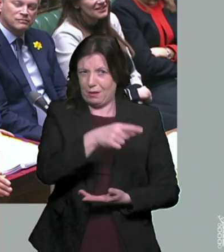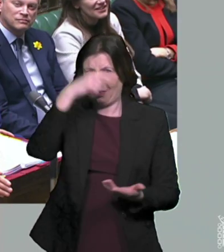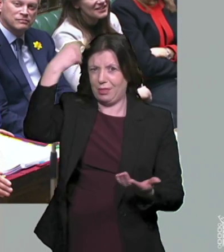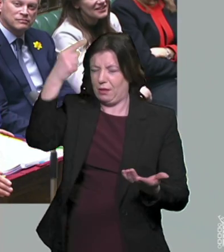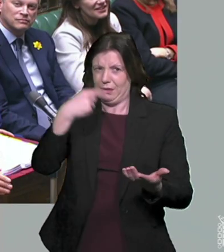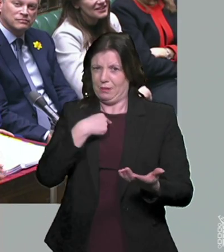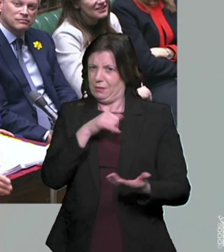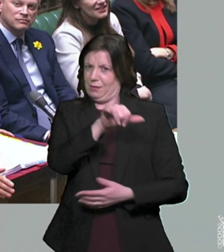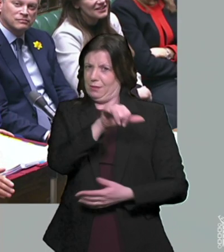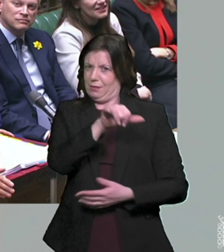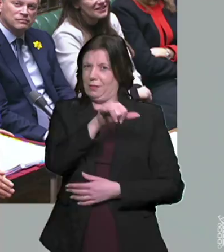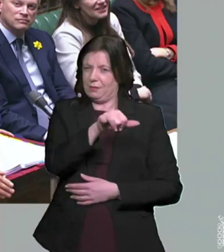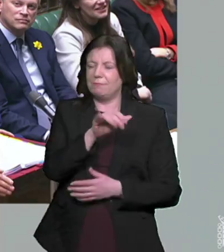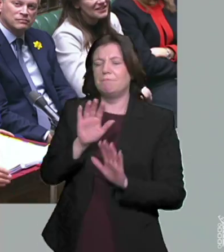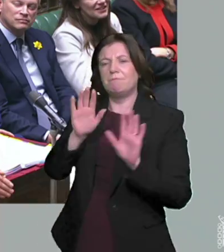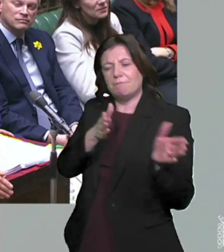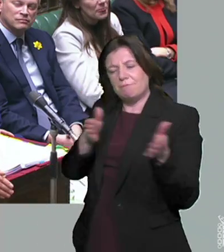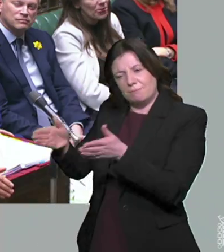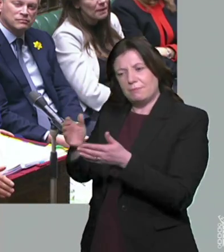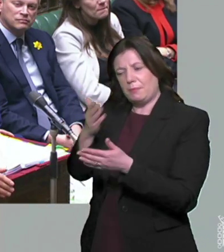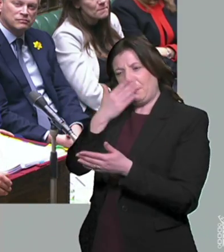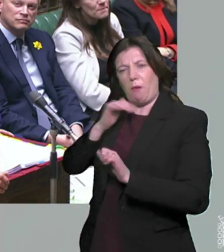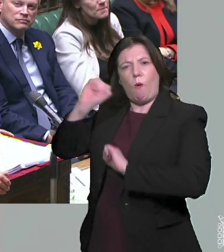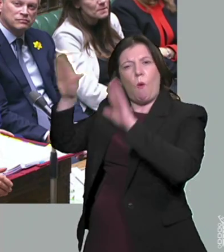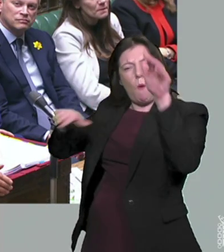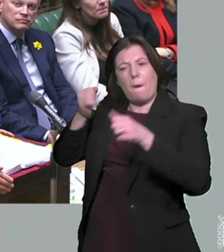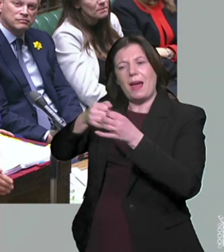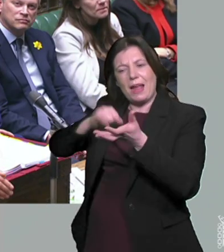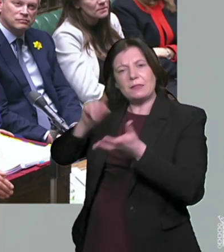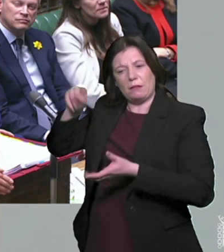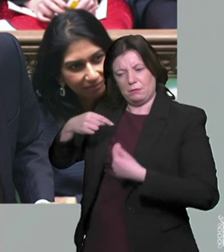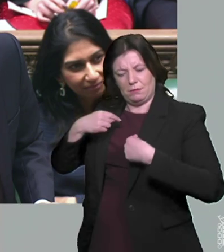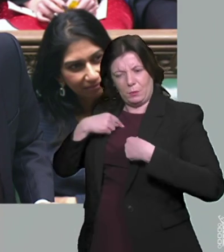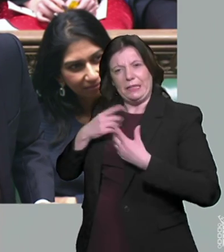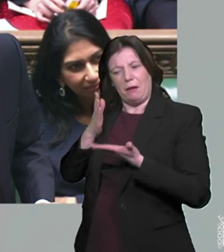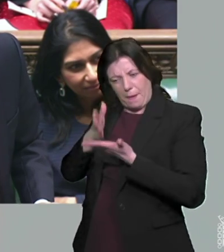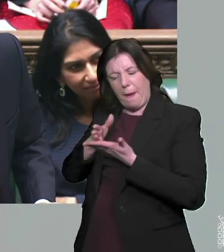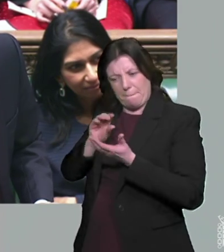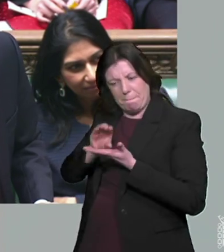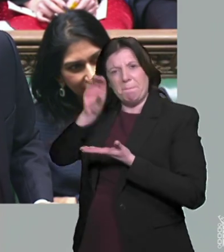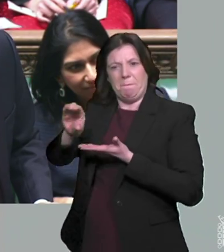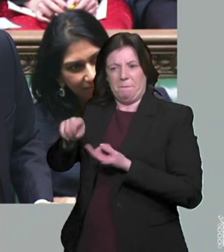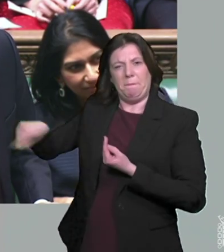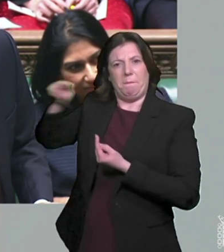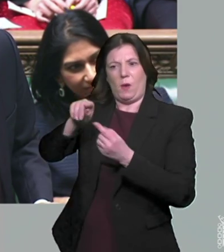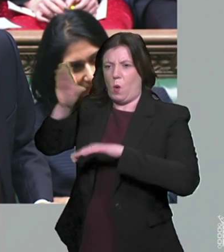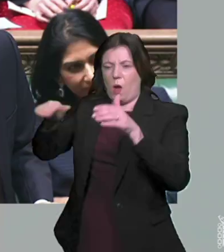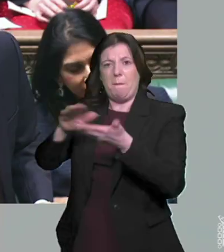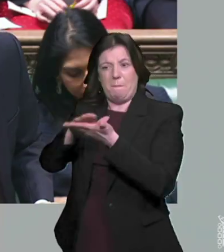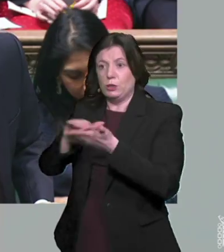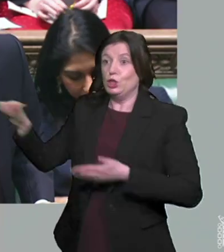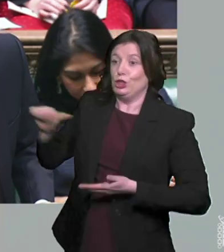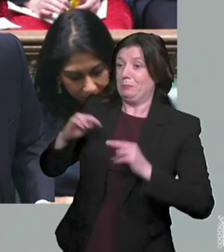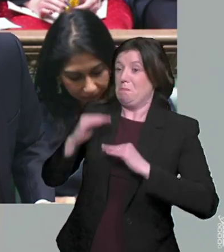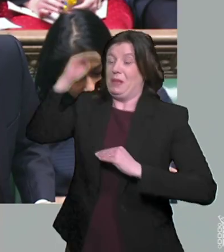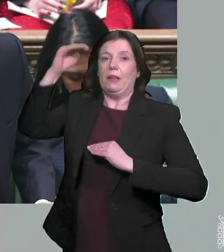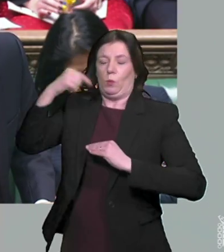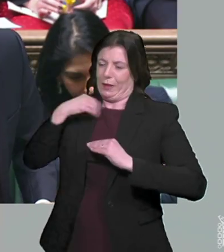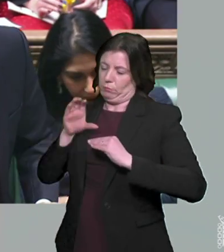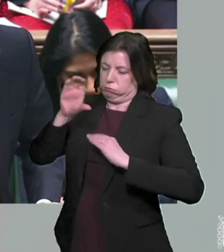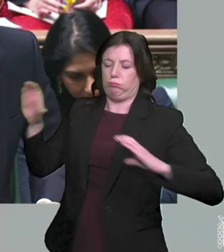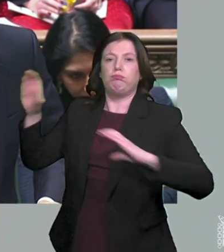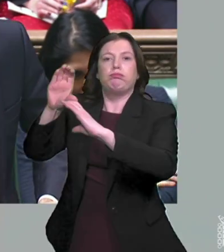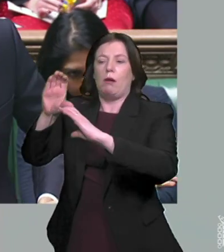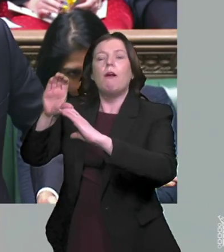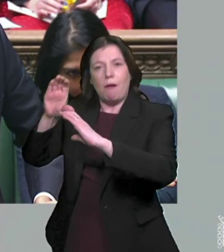As for helping people with their energy bills, as I said earlier, because of the energy price guarantee we are paying, typically, about half a family’s energy bill at the moment, which is worth £1,000.